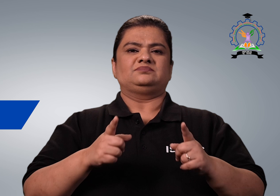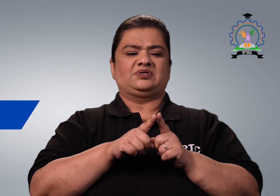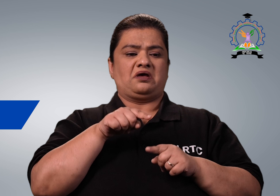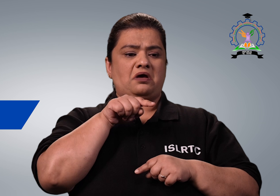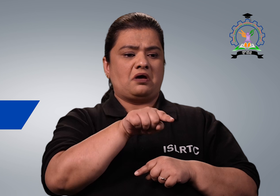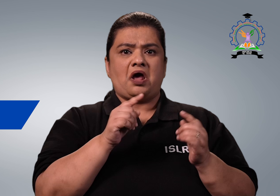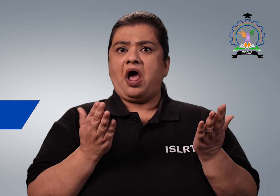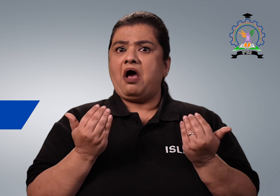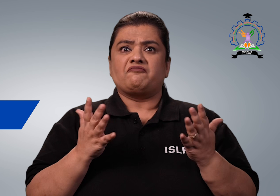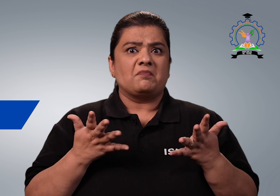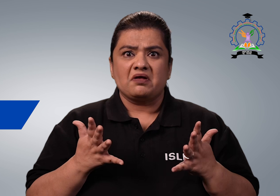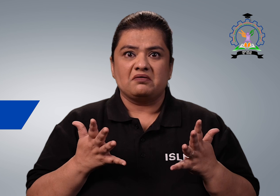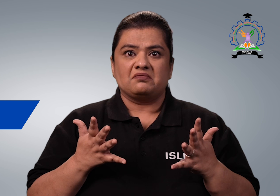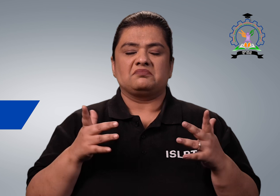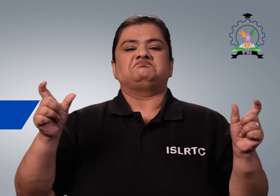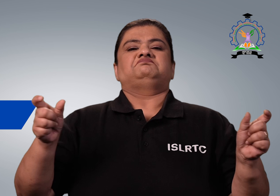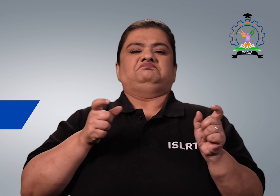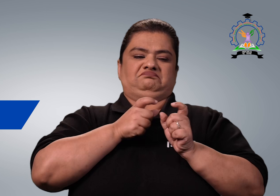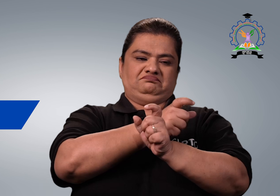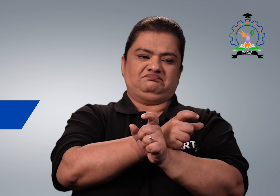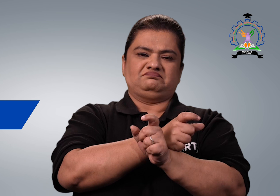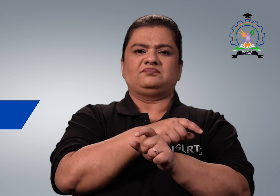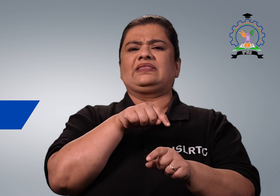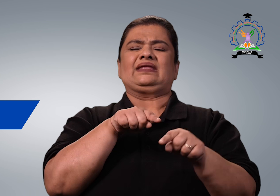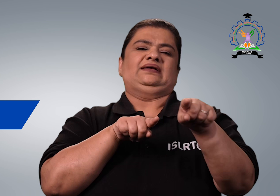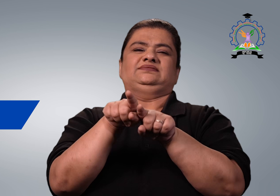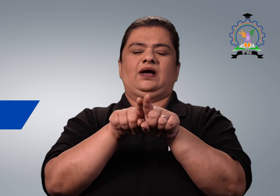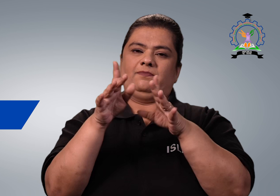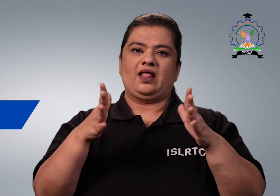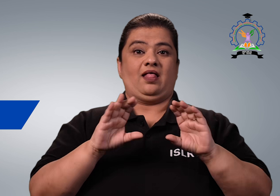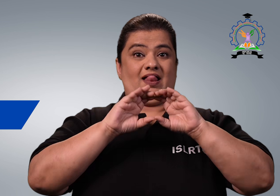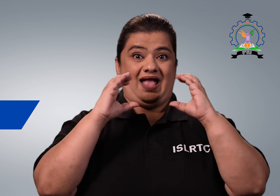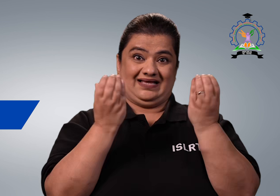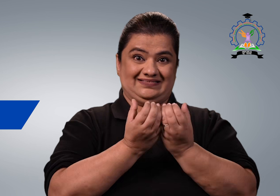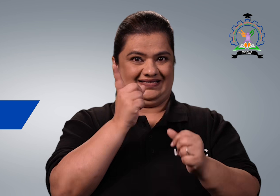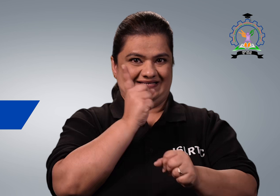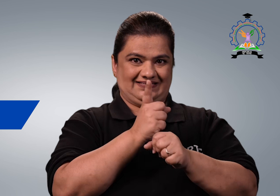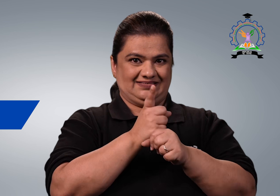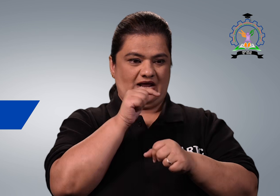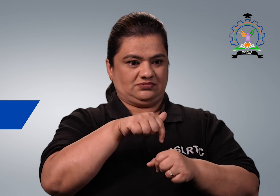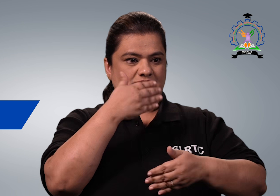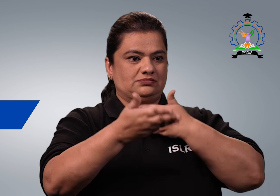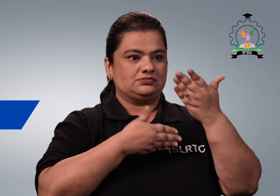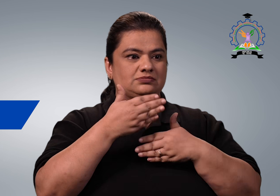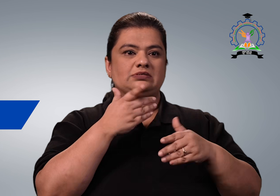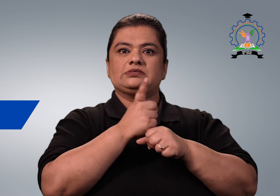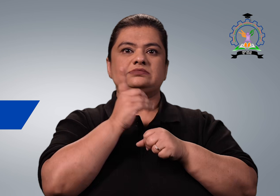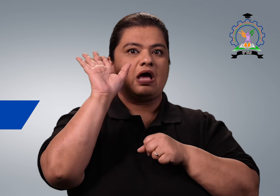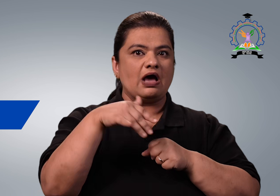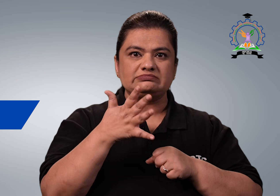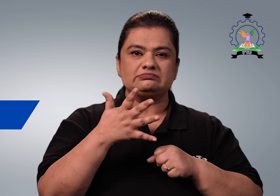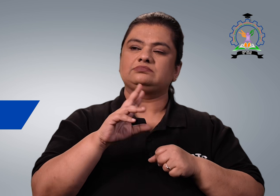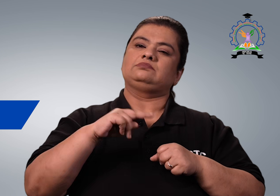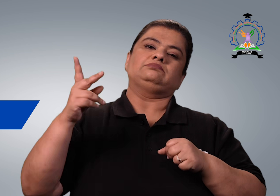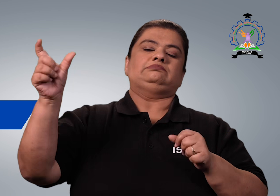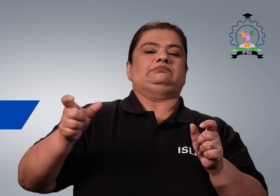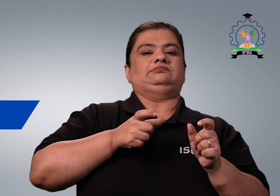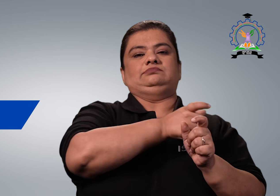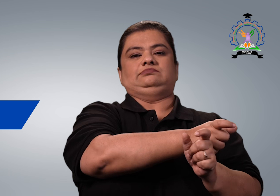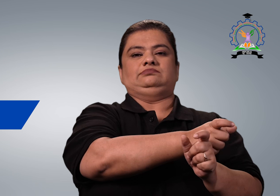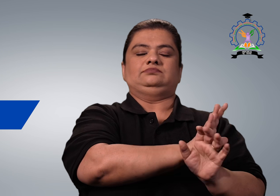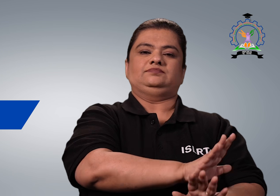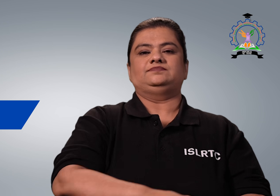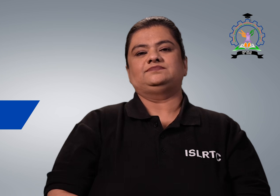It means to replace one thing with another, if not available. If the class teacher is not available to teach, another teacher will substitute for them.